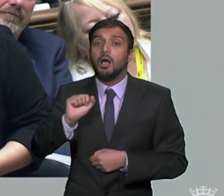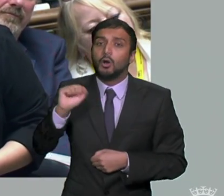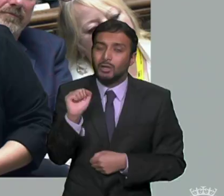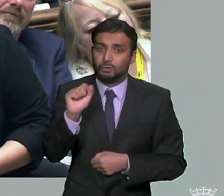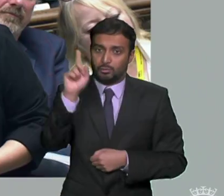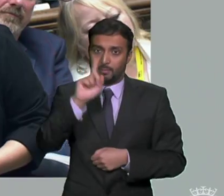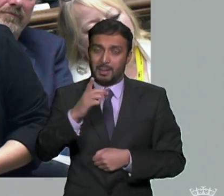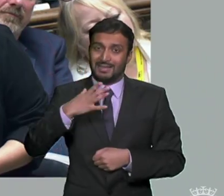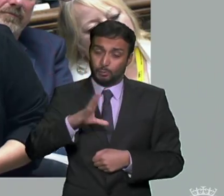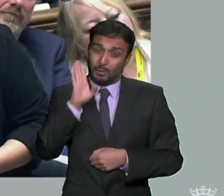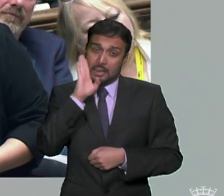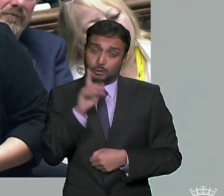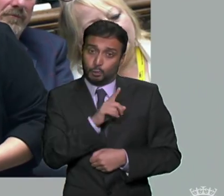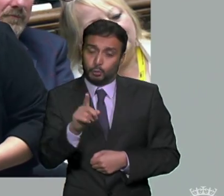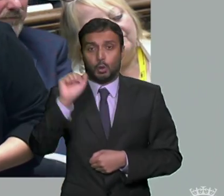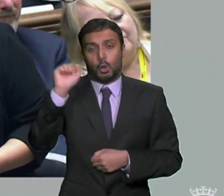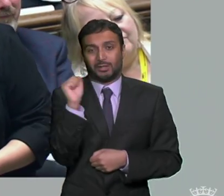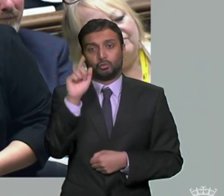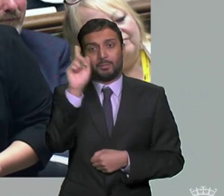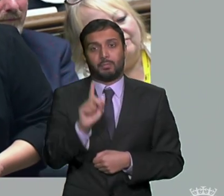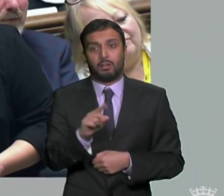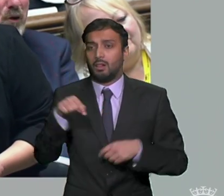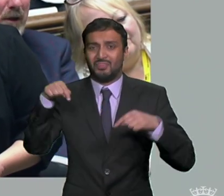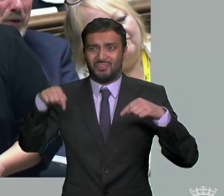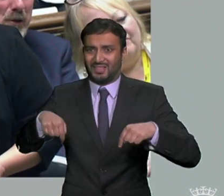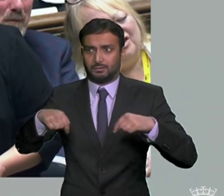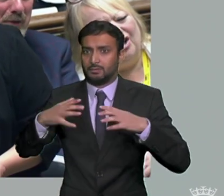This place cannot stand in the way of democracy.